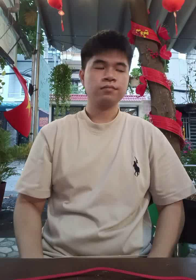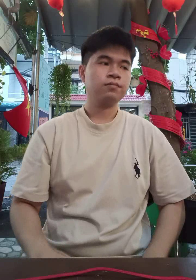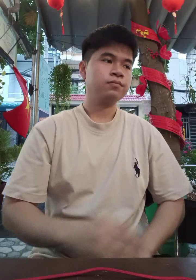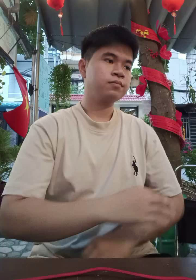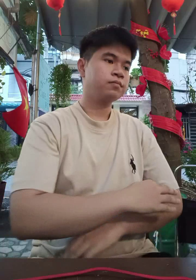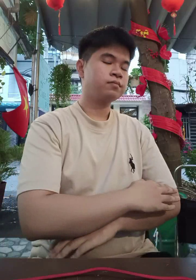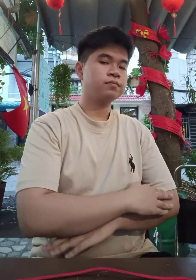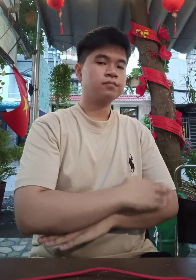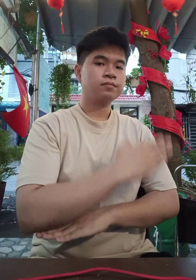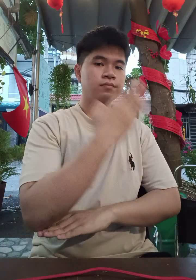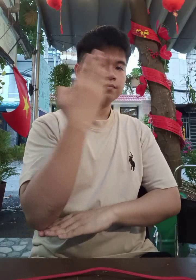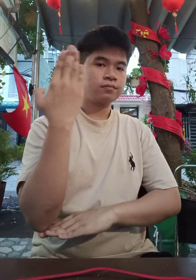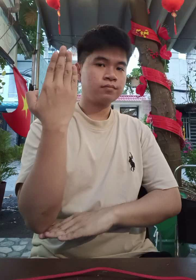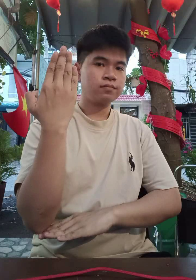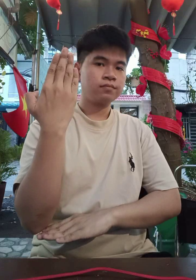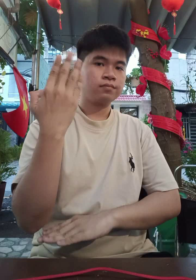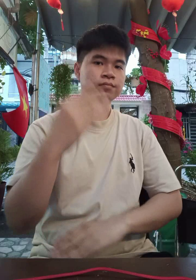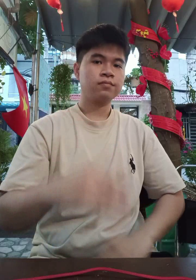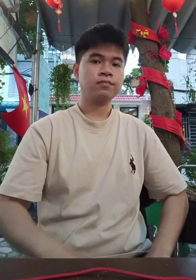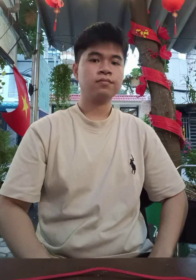buoi sang